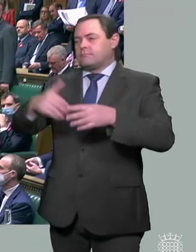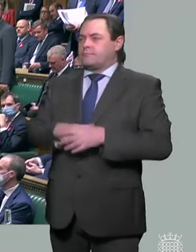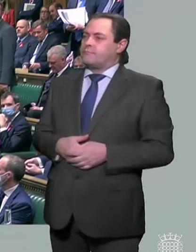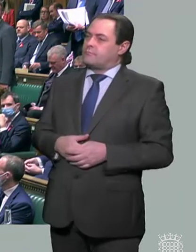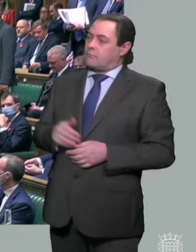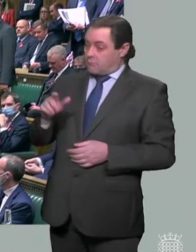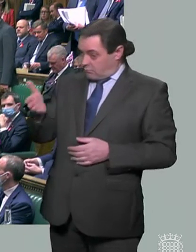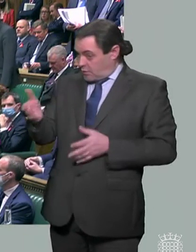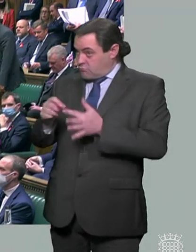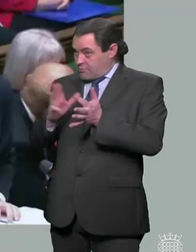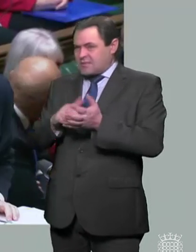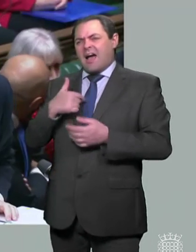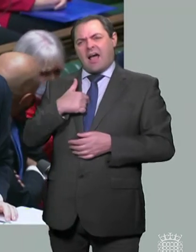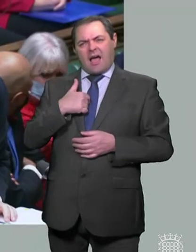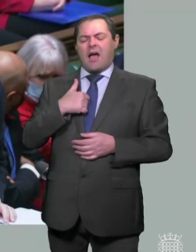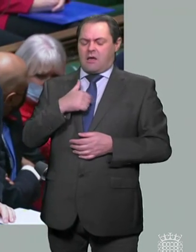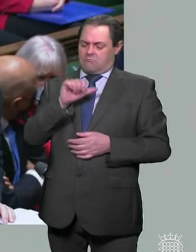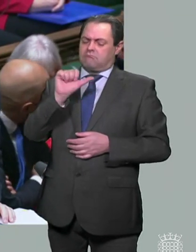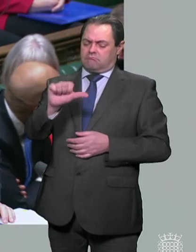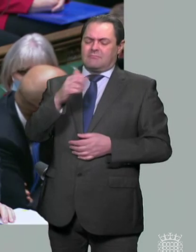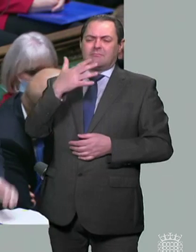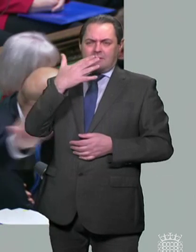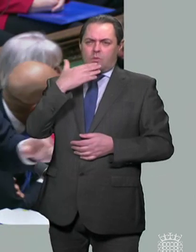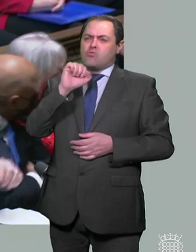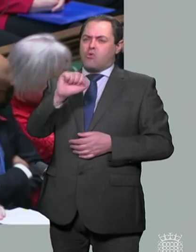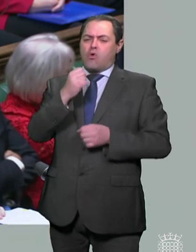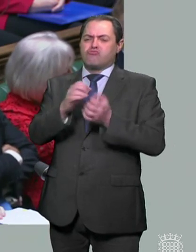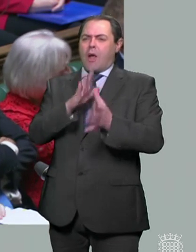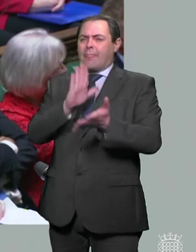I thank my honourable Friend for all the support that he gives to Grantham and Stamford.